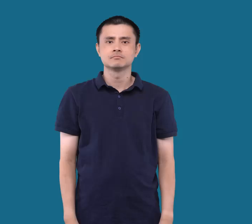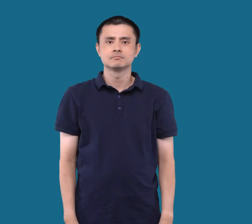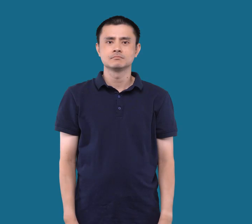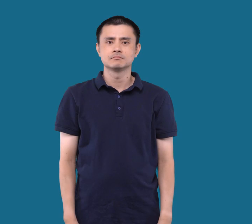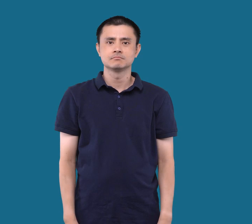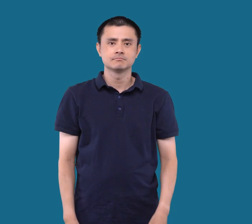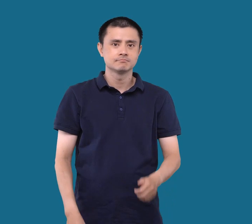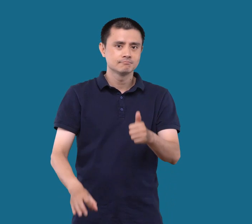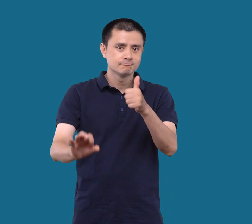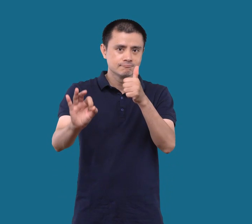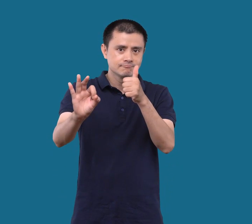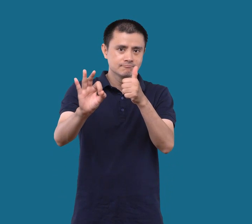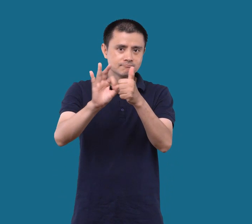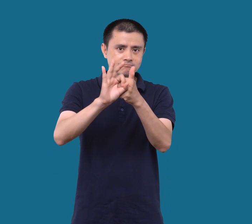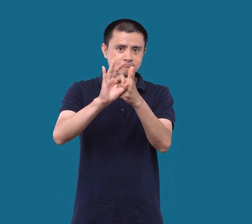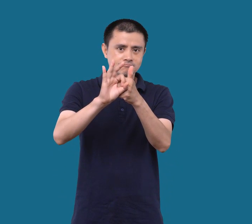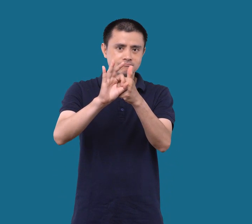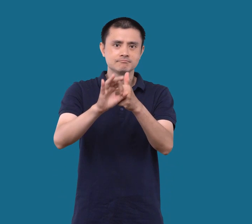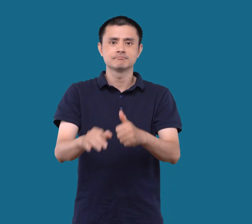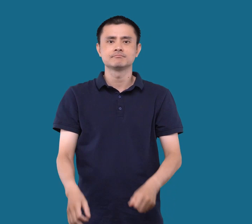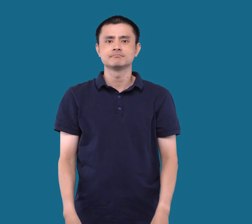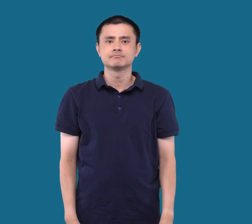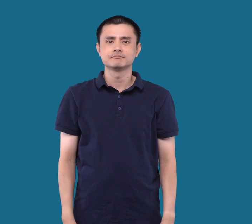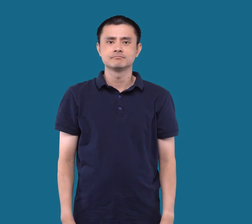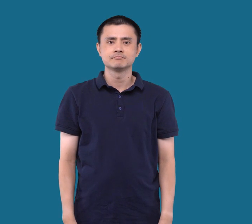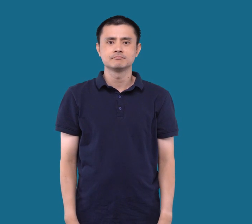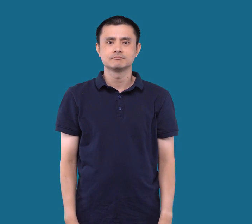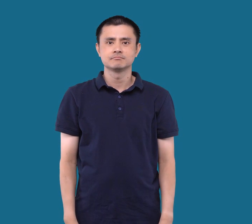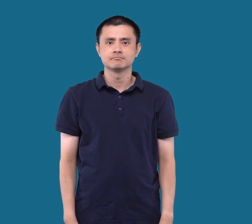danh hiệu